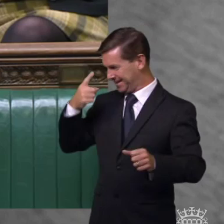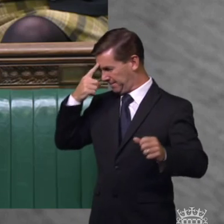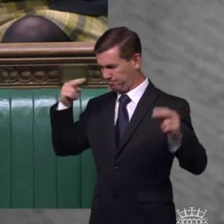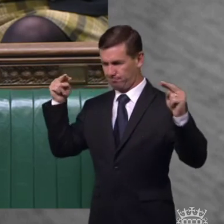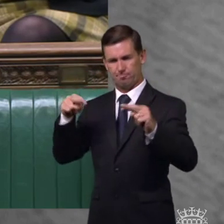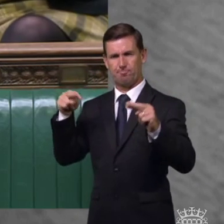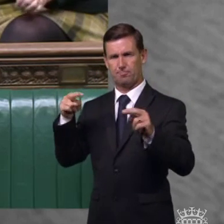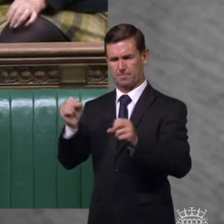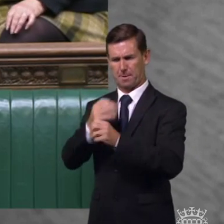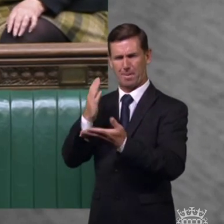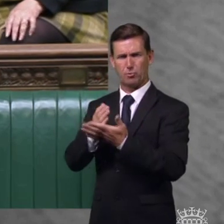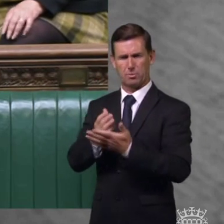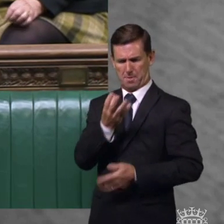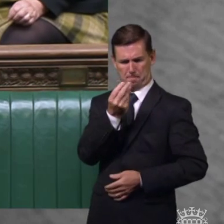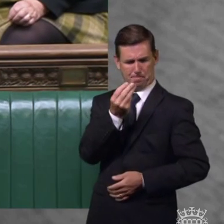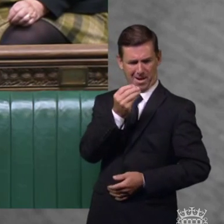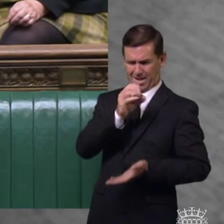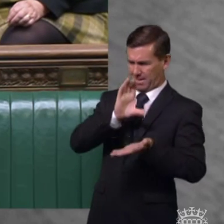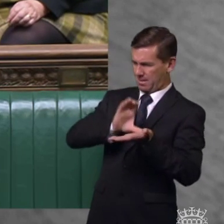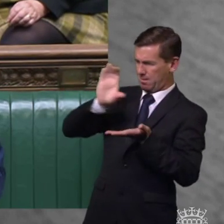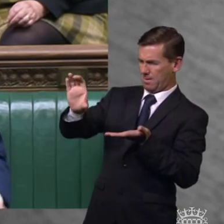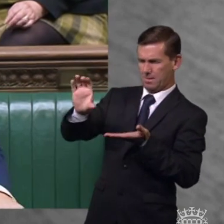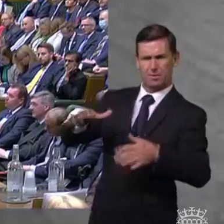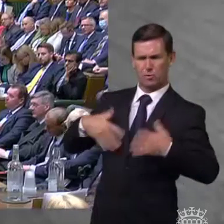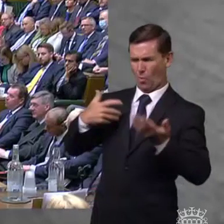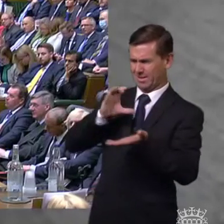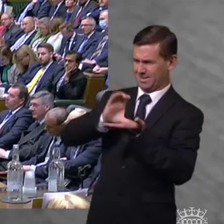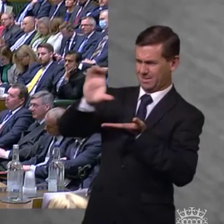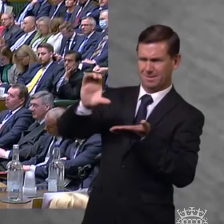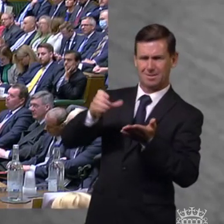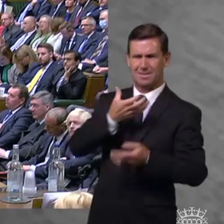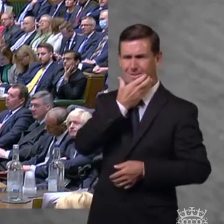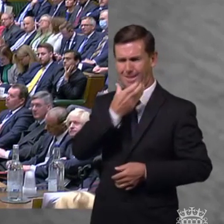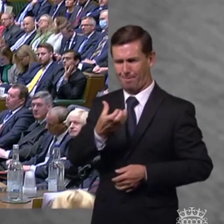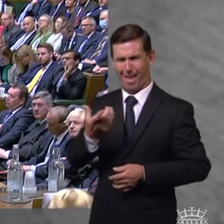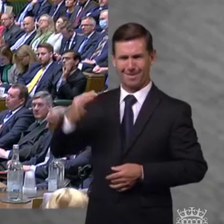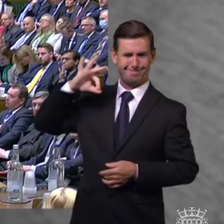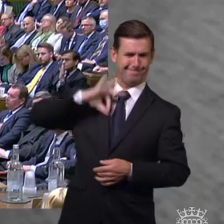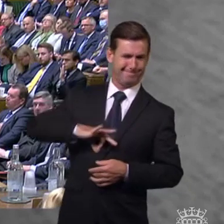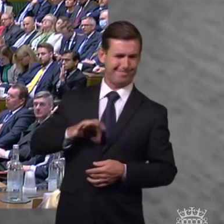ensure that there is consistent pressure, and there must be a UN-backed plan to ensure that our aid budget is used to support humanitarian causes in Afghanistan, not to fund the Taliban.